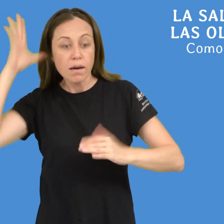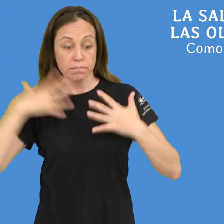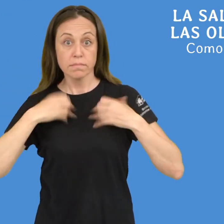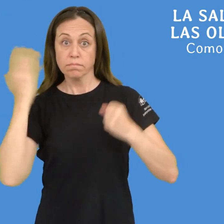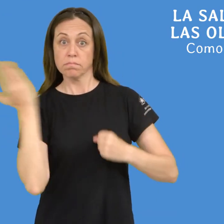sano